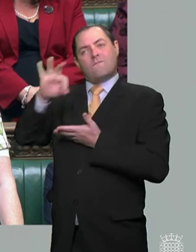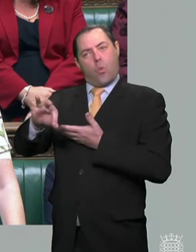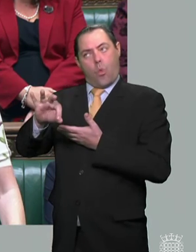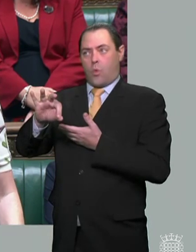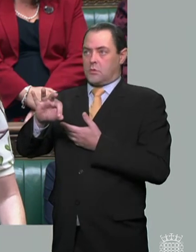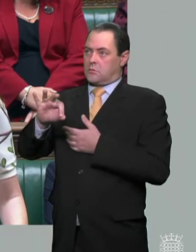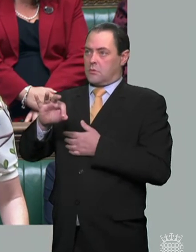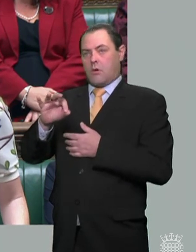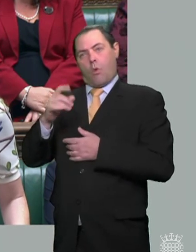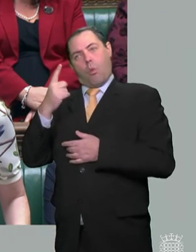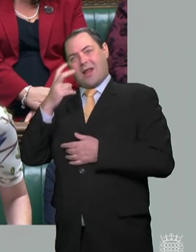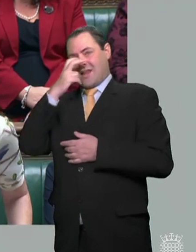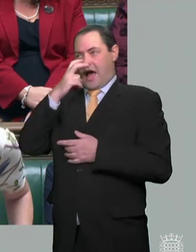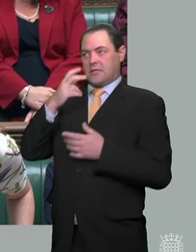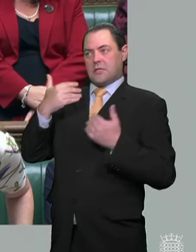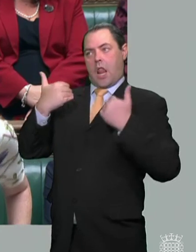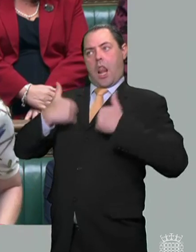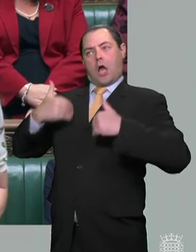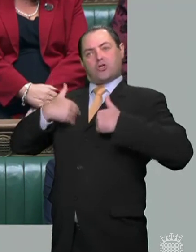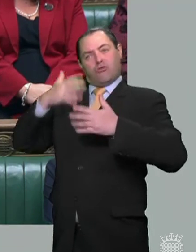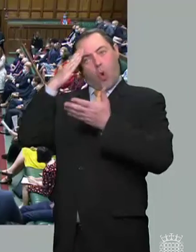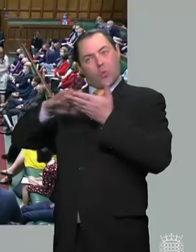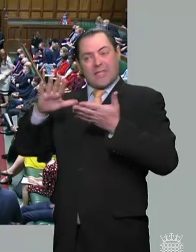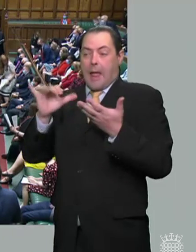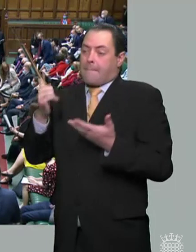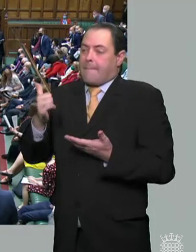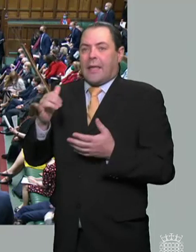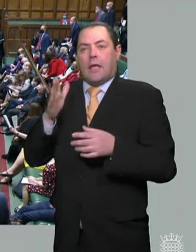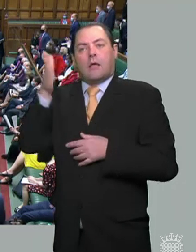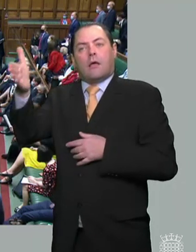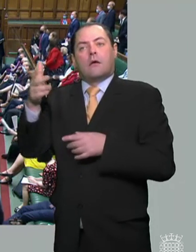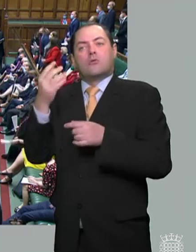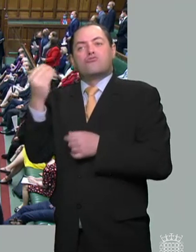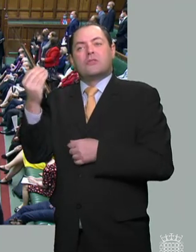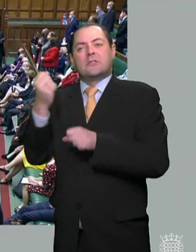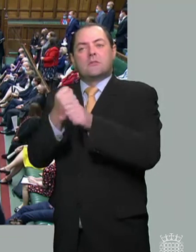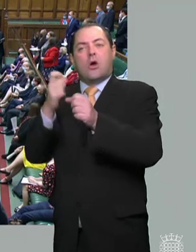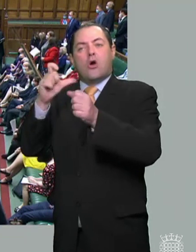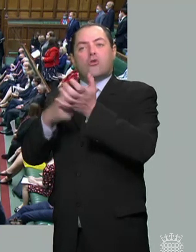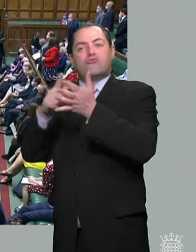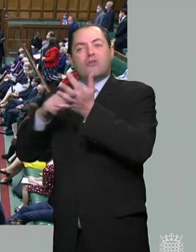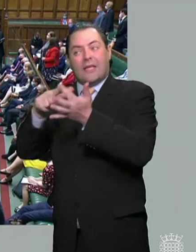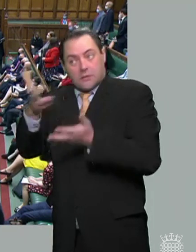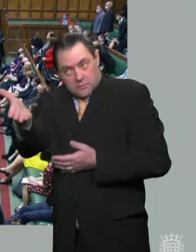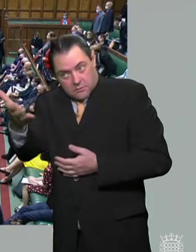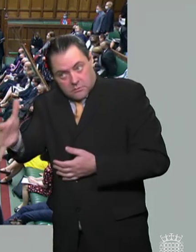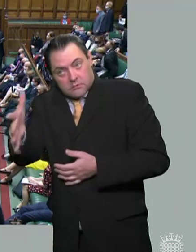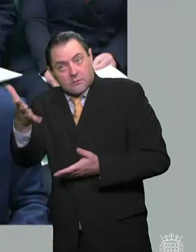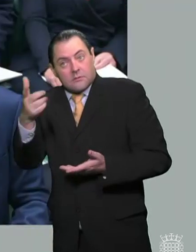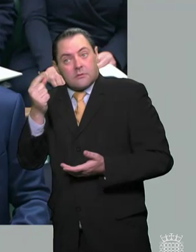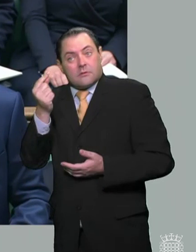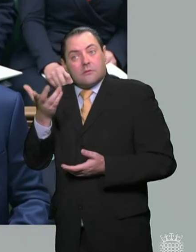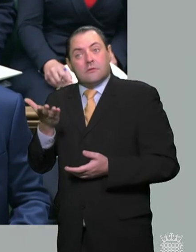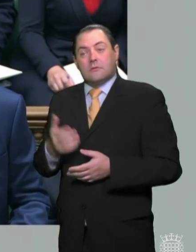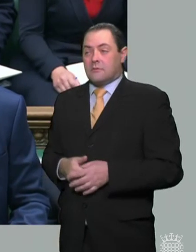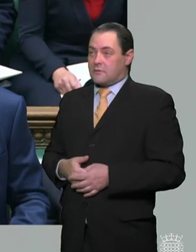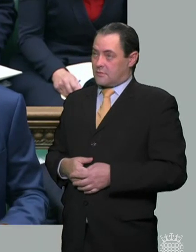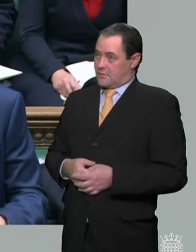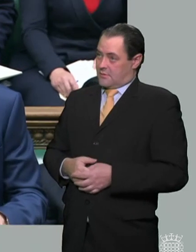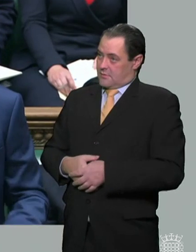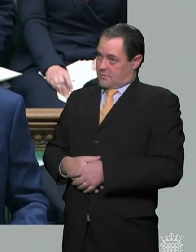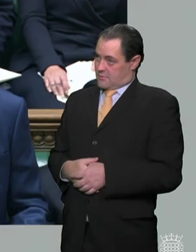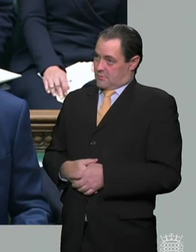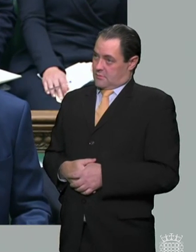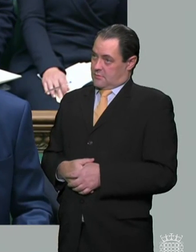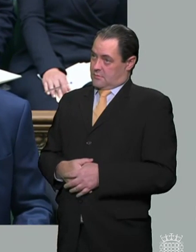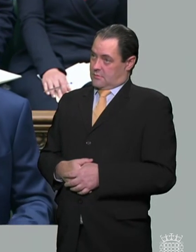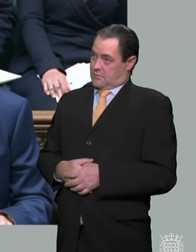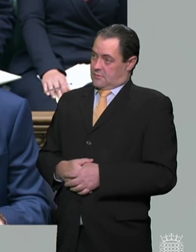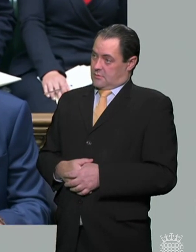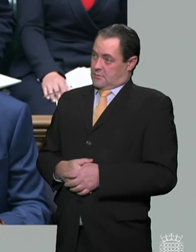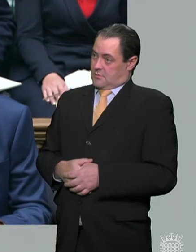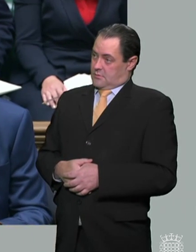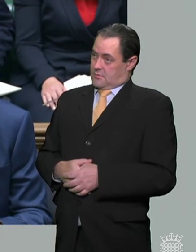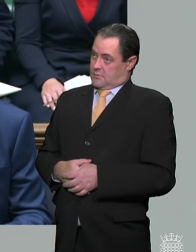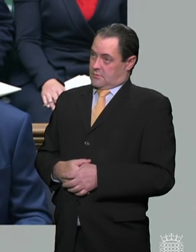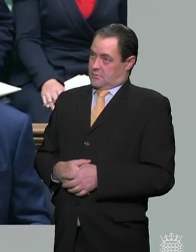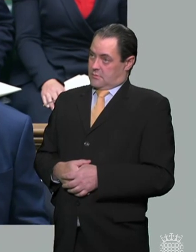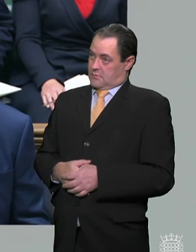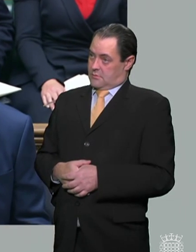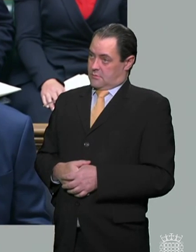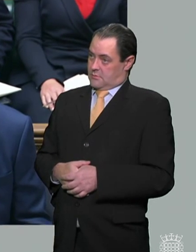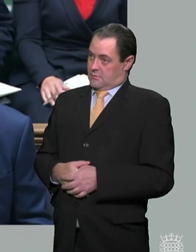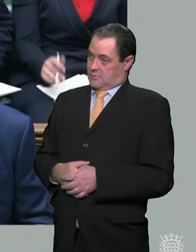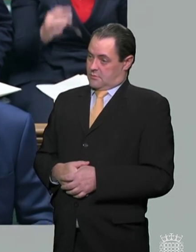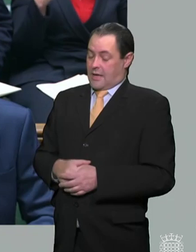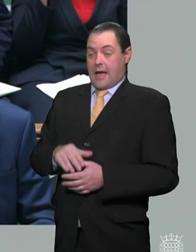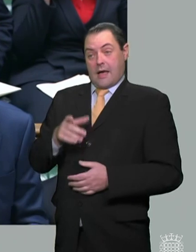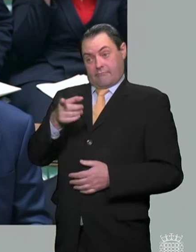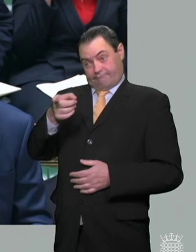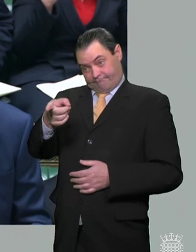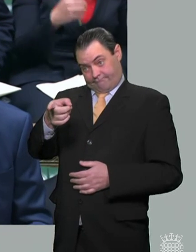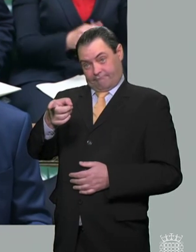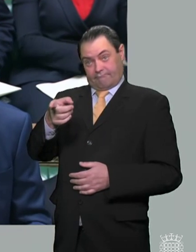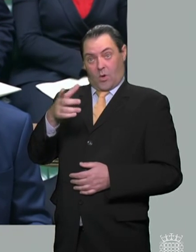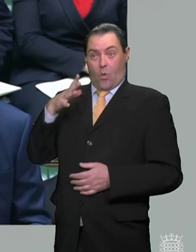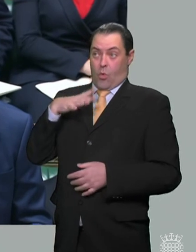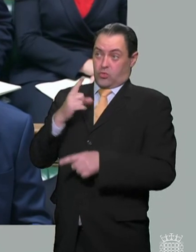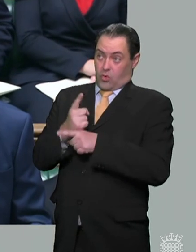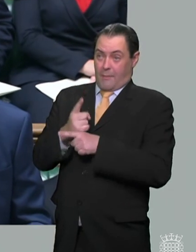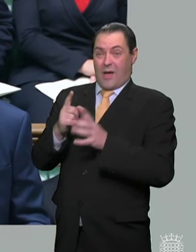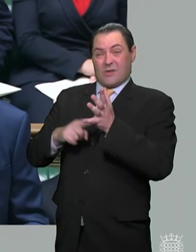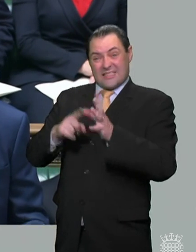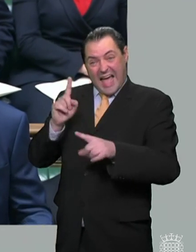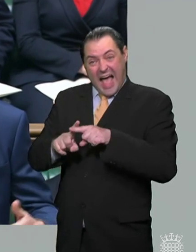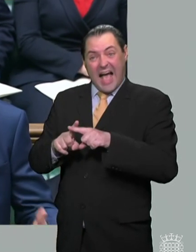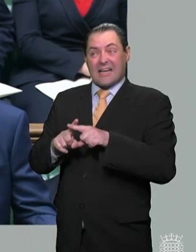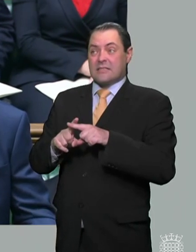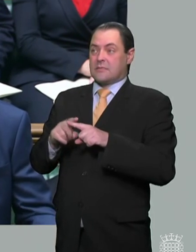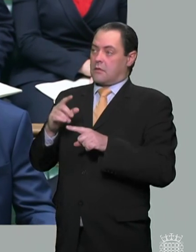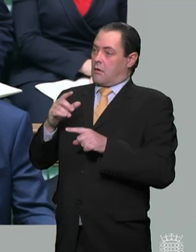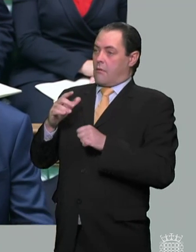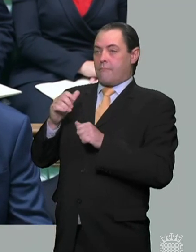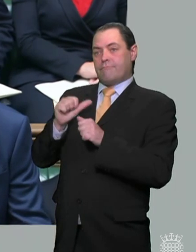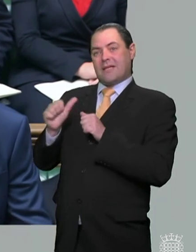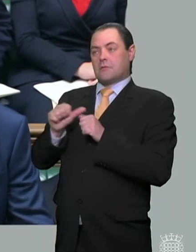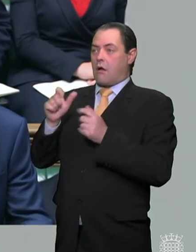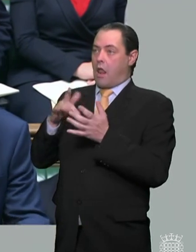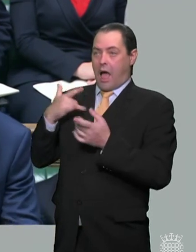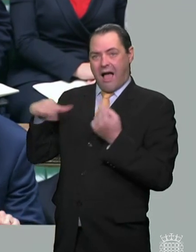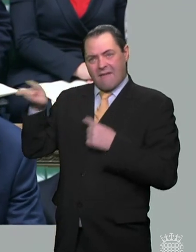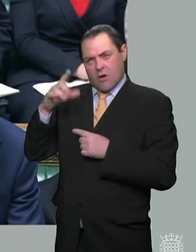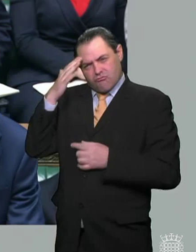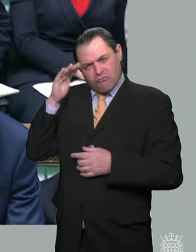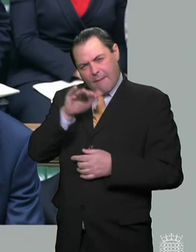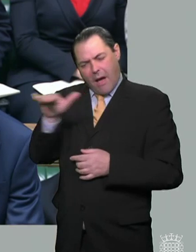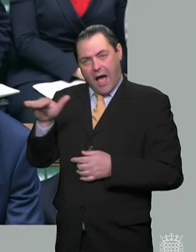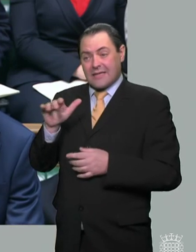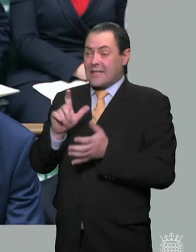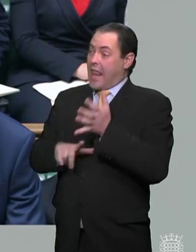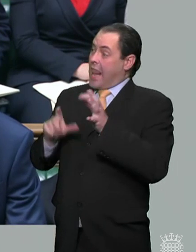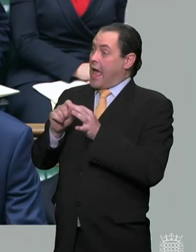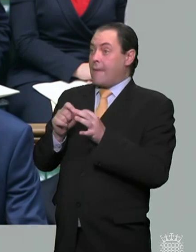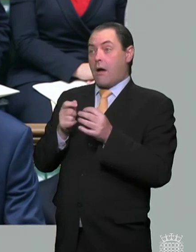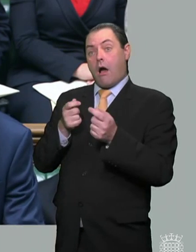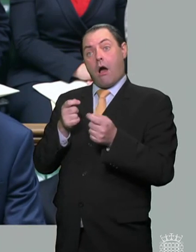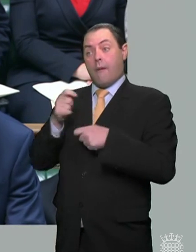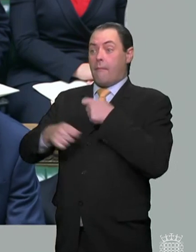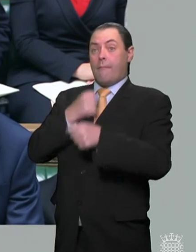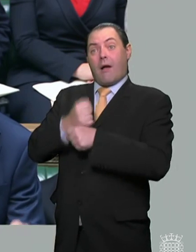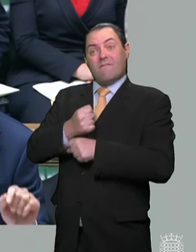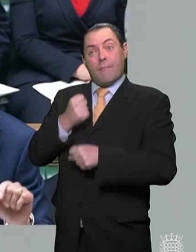If the right honourable Lady wants to talk about taxes and easing the burden on the lowest paid, I will remind her that, whenever the Labour party has gone into